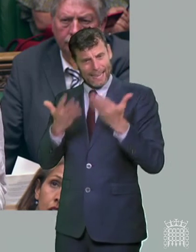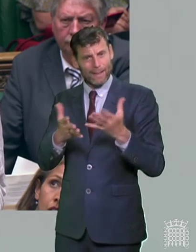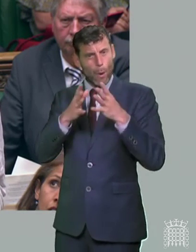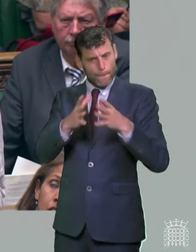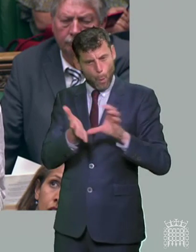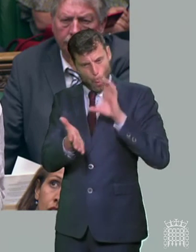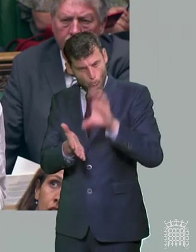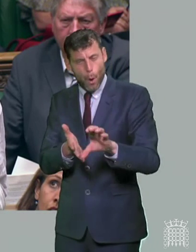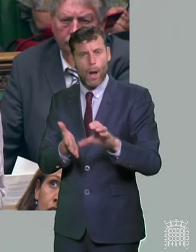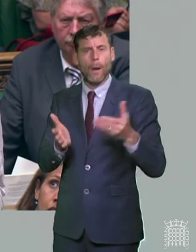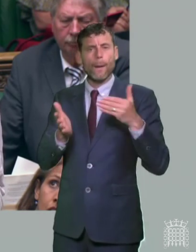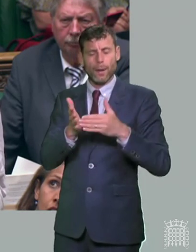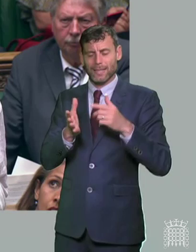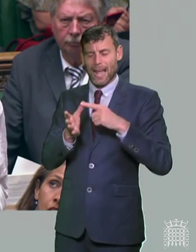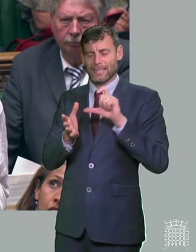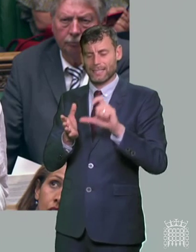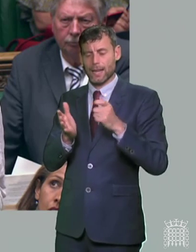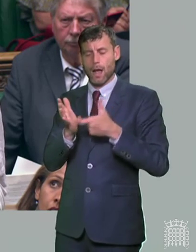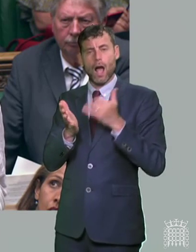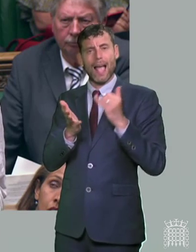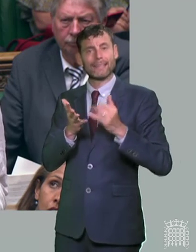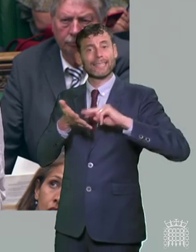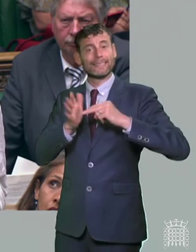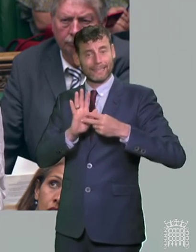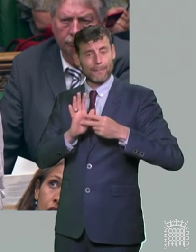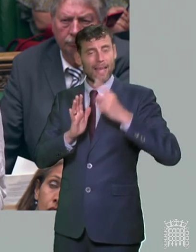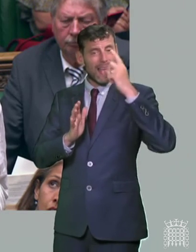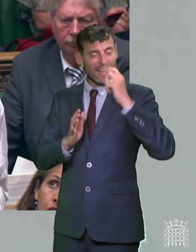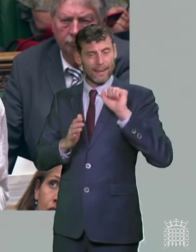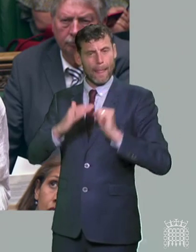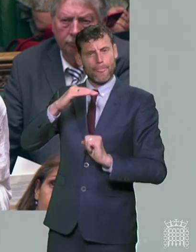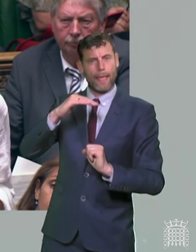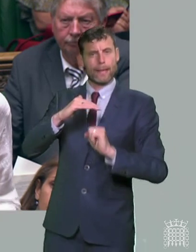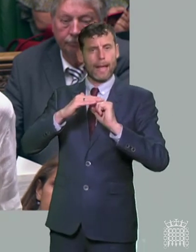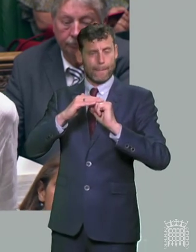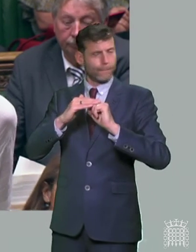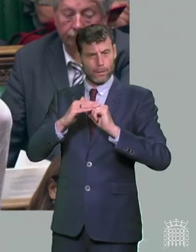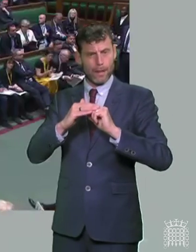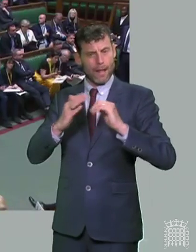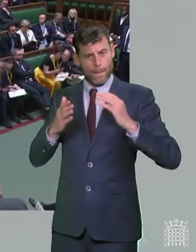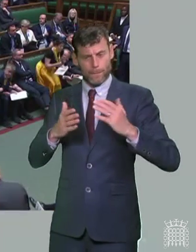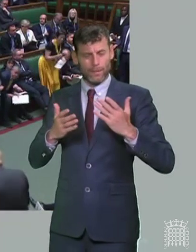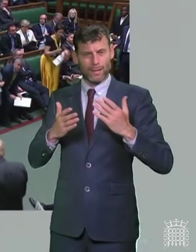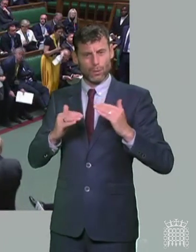Will he lift the cap on the Afghan citizens resettlement scheme so that we can finally do our best for the people of Afghanistan?